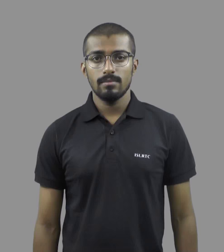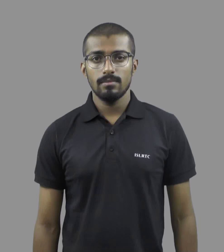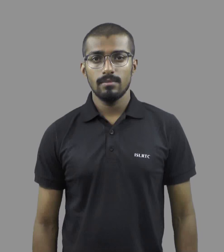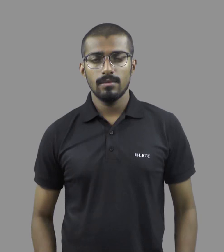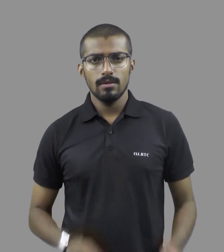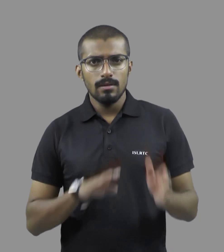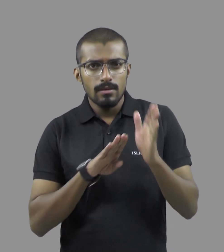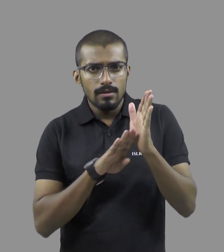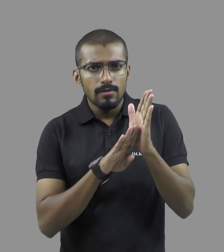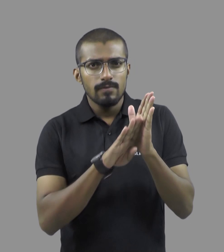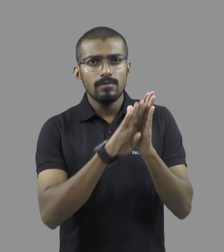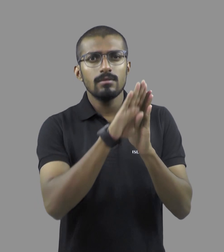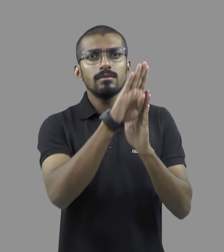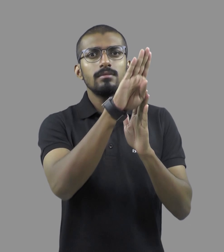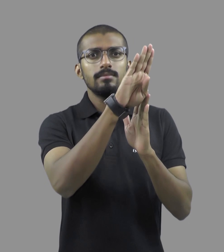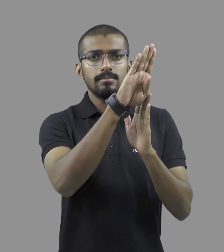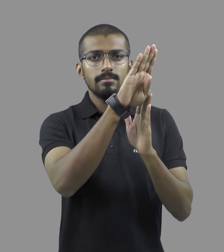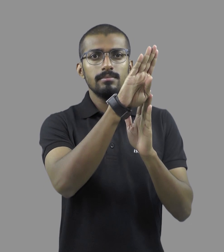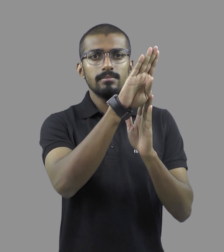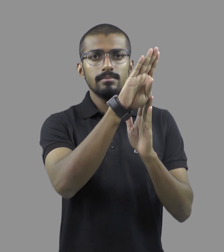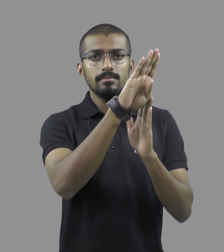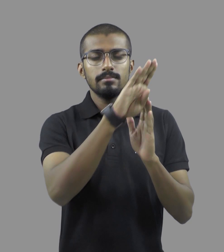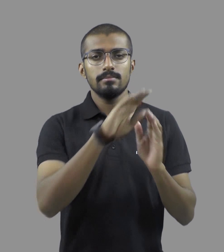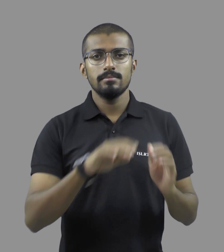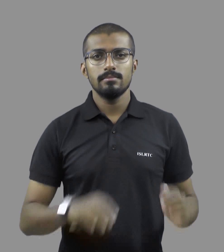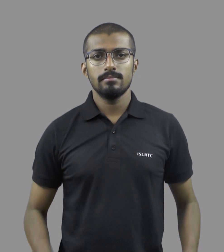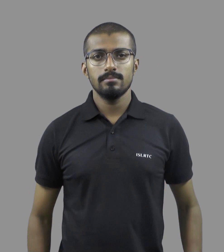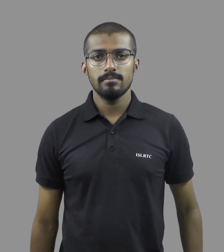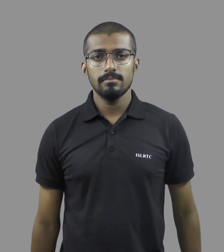Improve